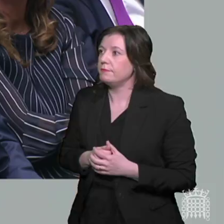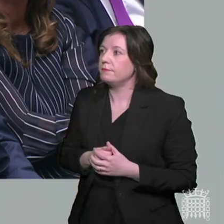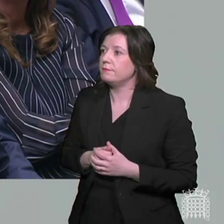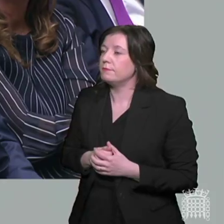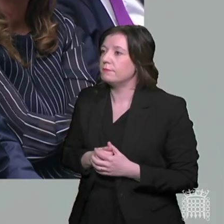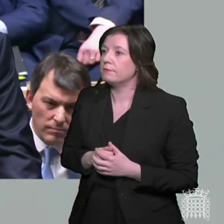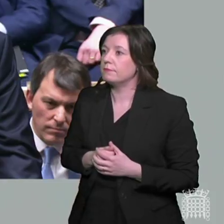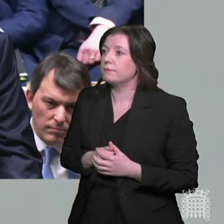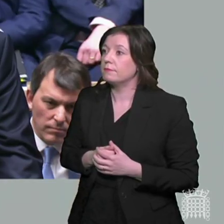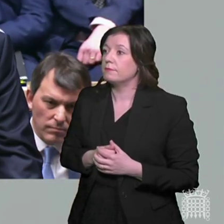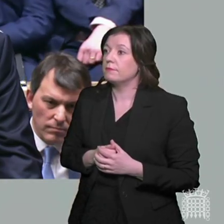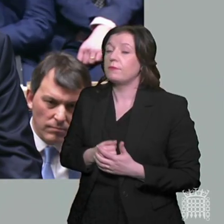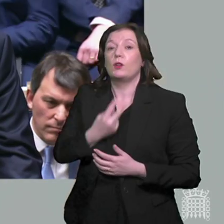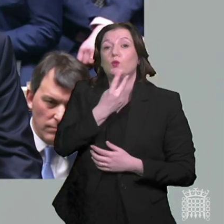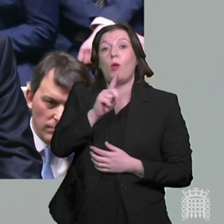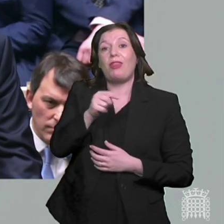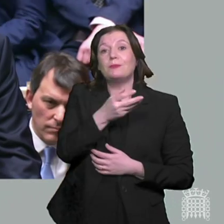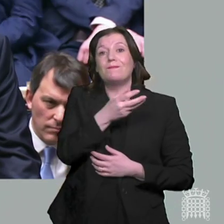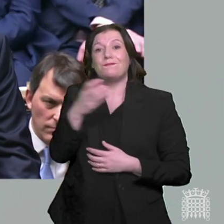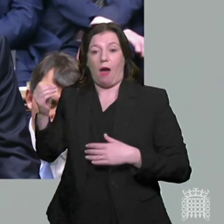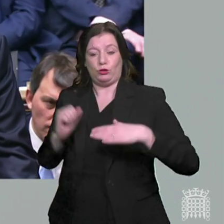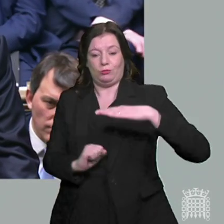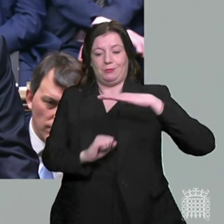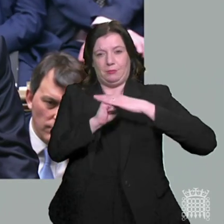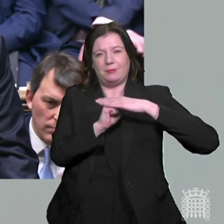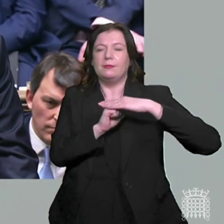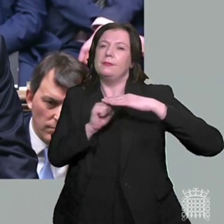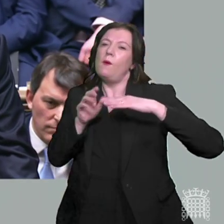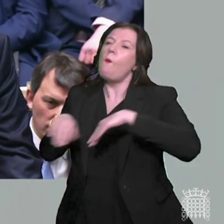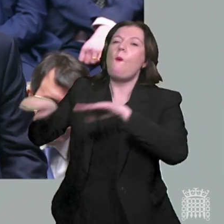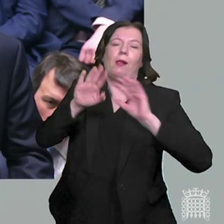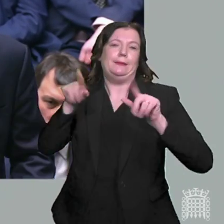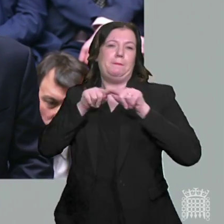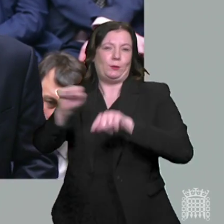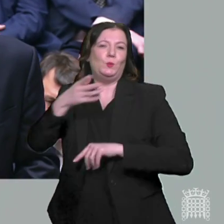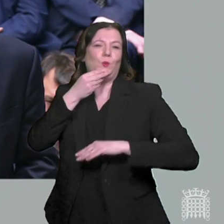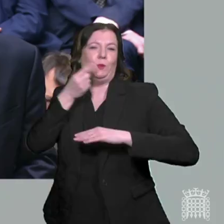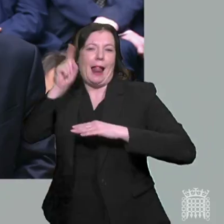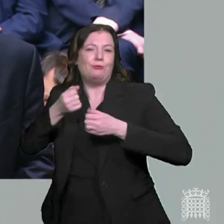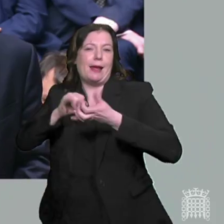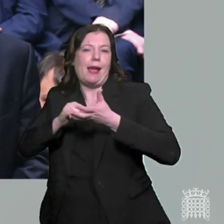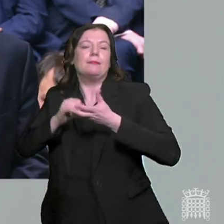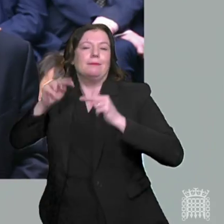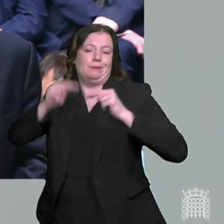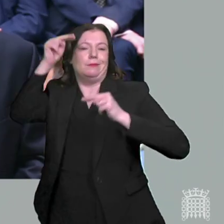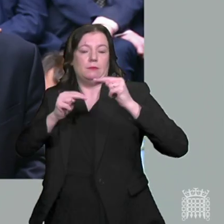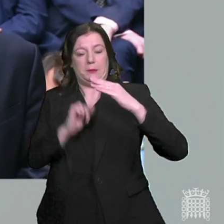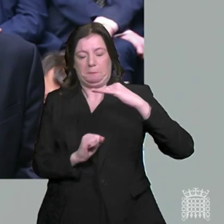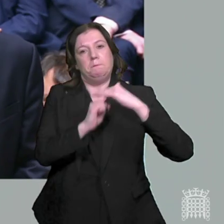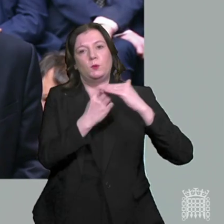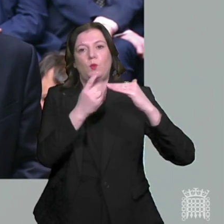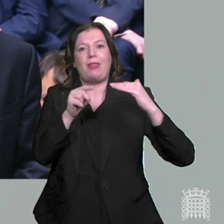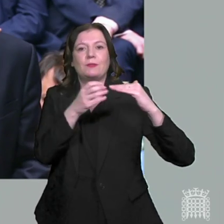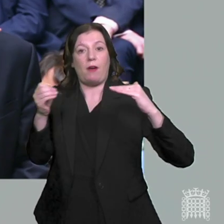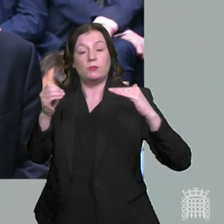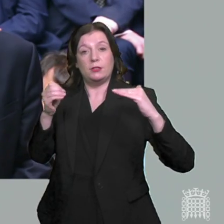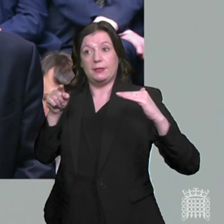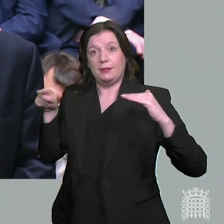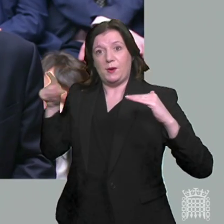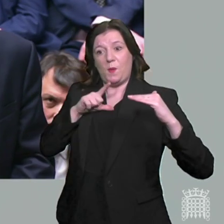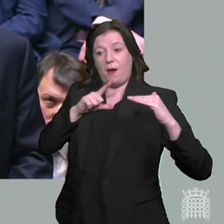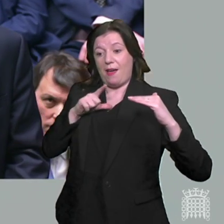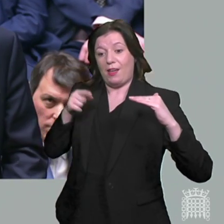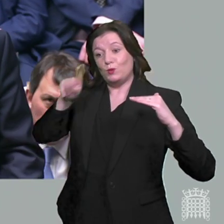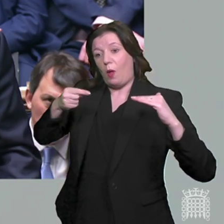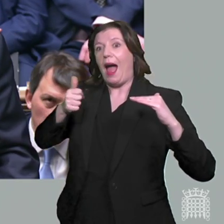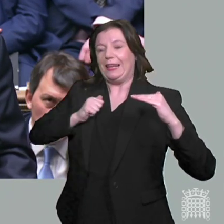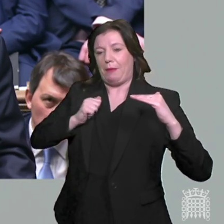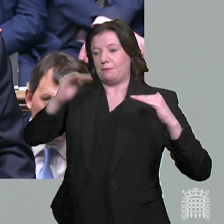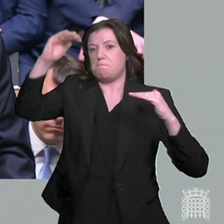This means the £2,500 cap for the typical household will remain in place when energy prices remain high, ahead of an expected fall in prices from July.